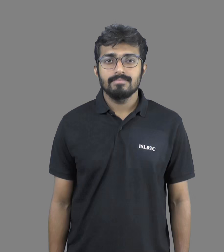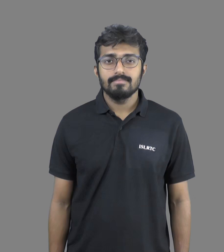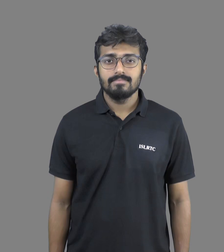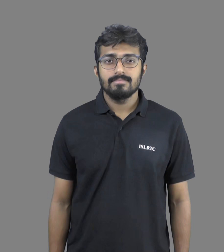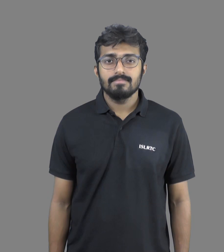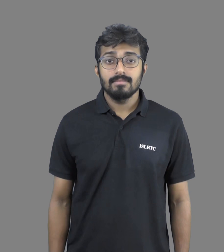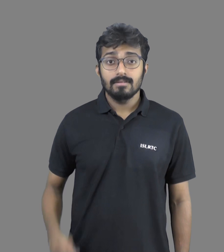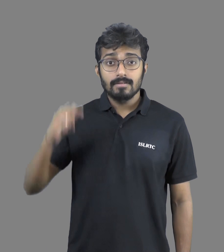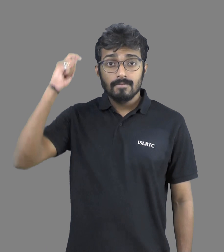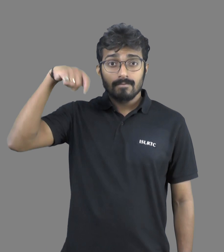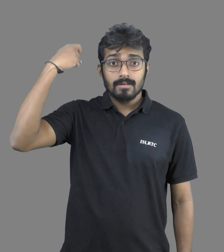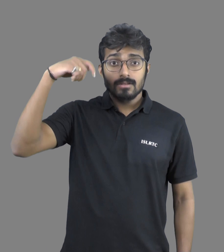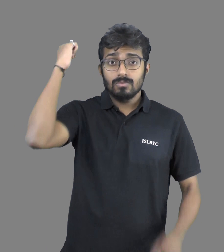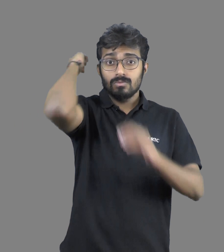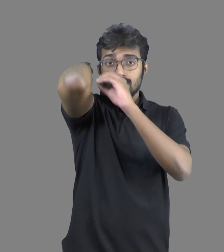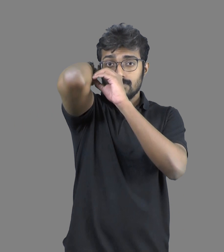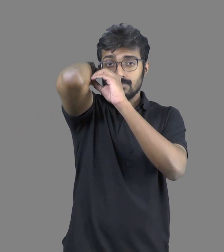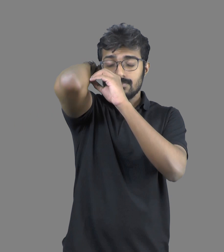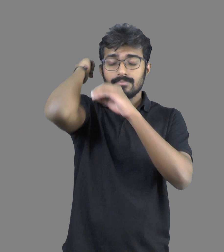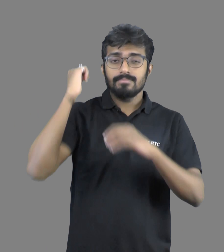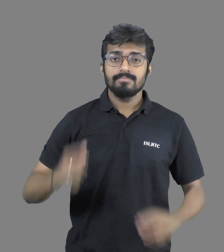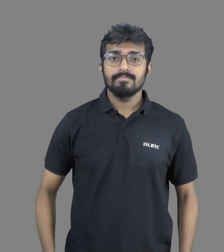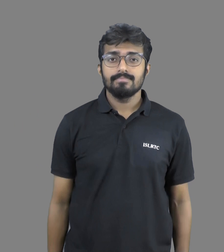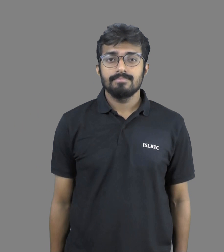Record (Video)